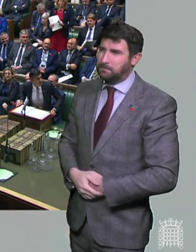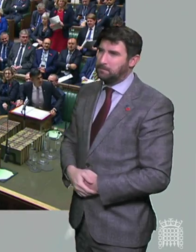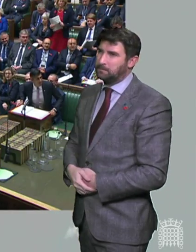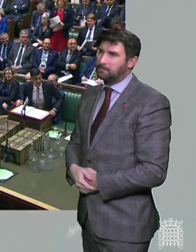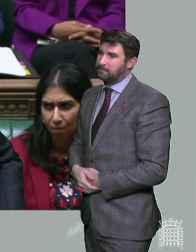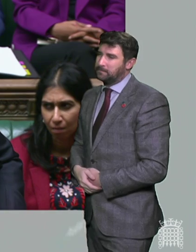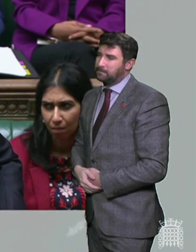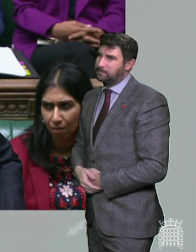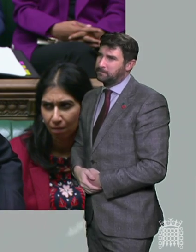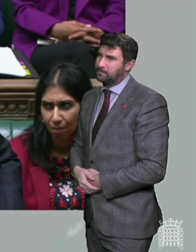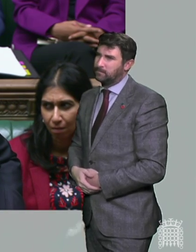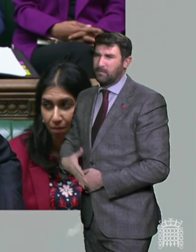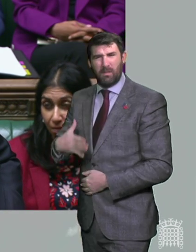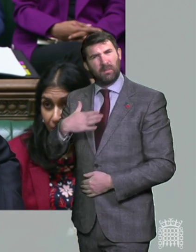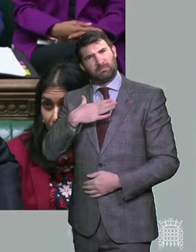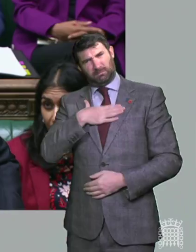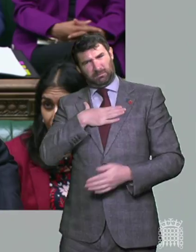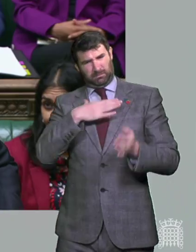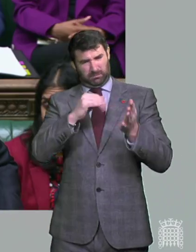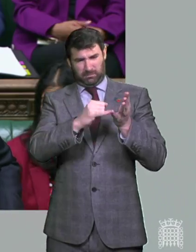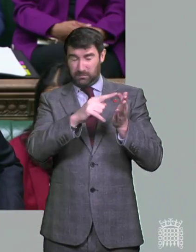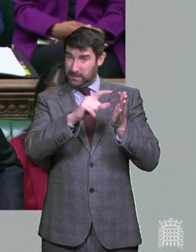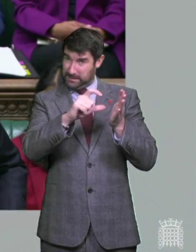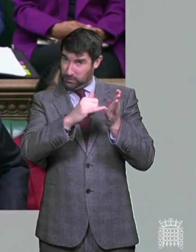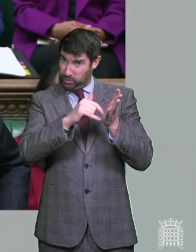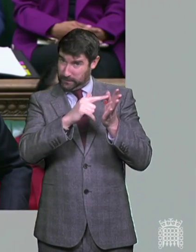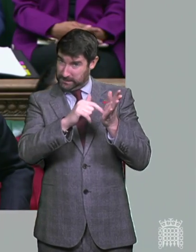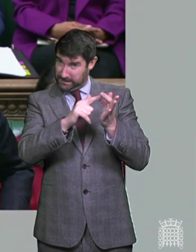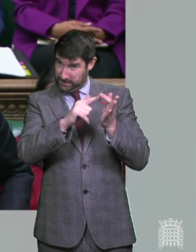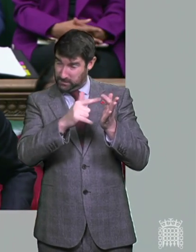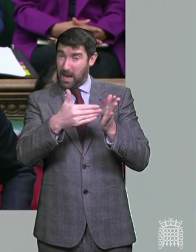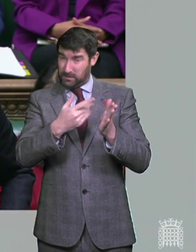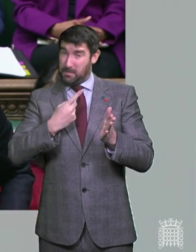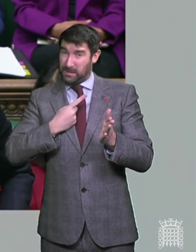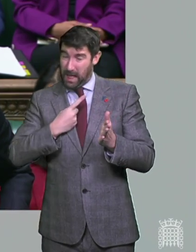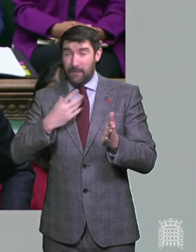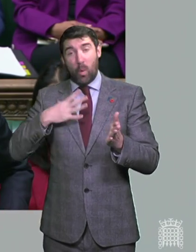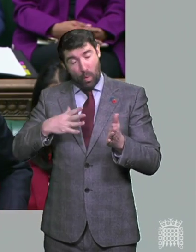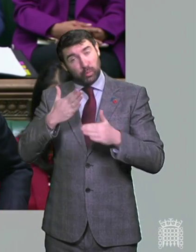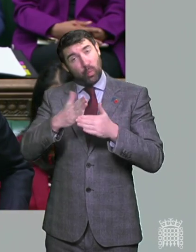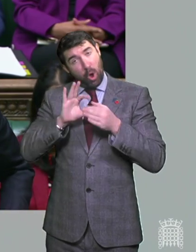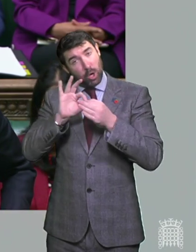What the Secretary of State and I are jointly focused on is working constructively with the Scottish Government to deliver for the people of Scotland.